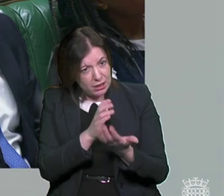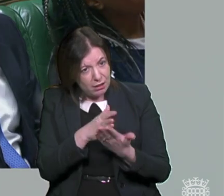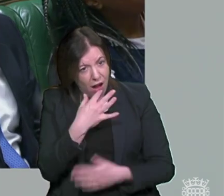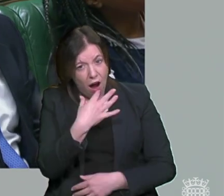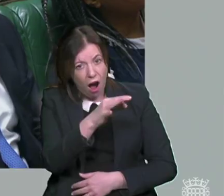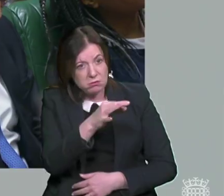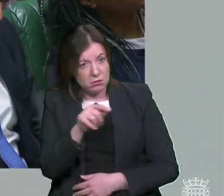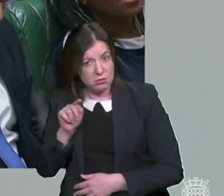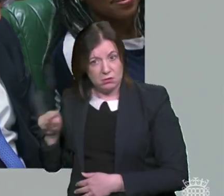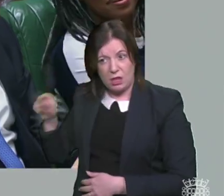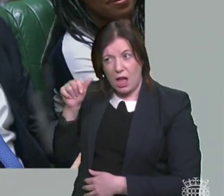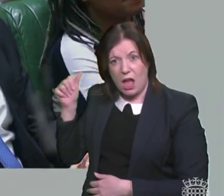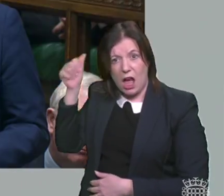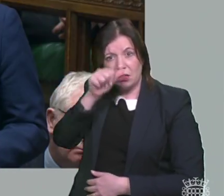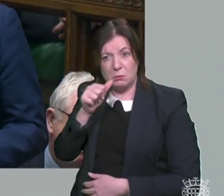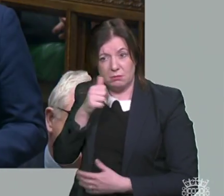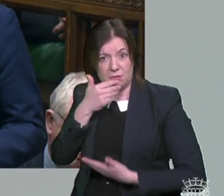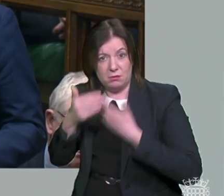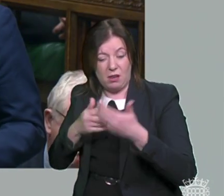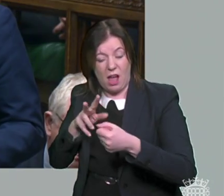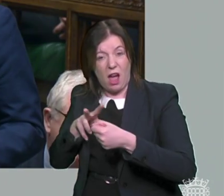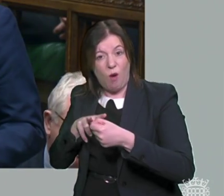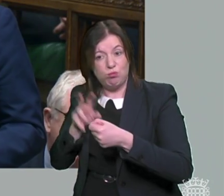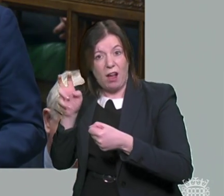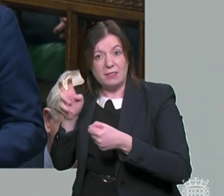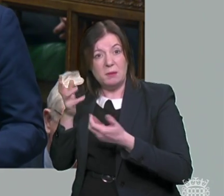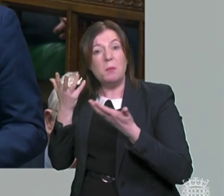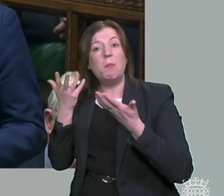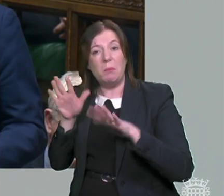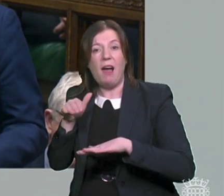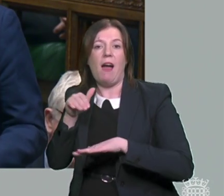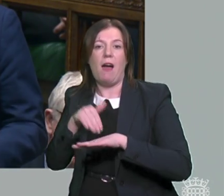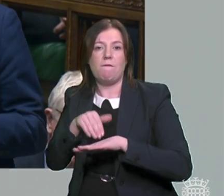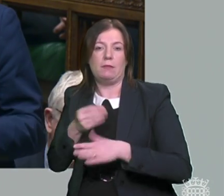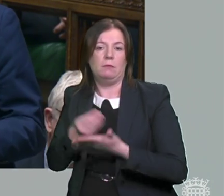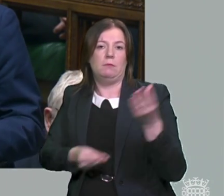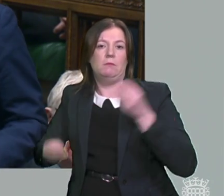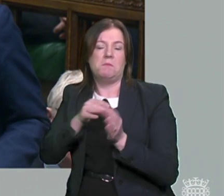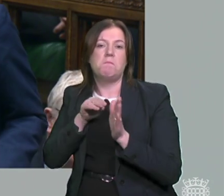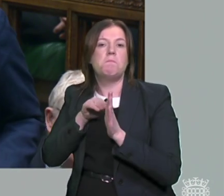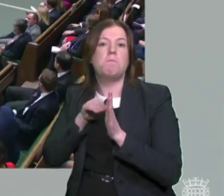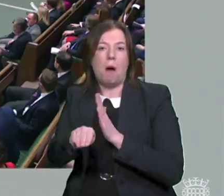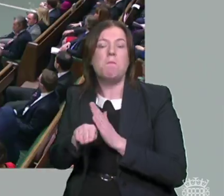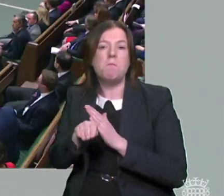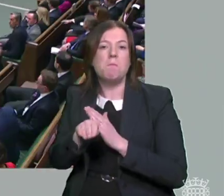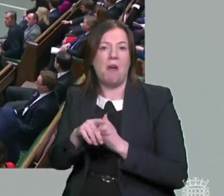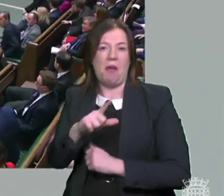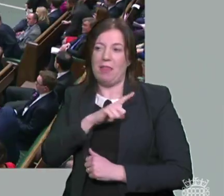and the experts that Brexit has served only to exacerbate the cost of living and economic challenges facing these islands?